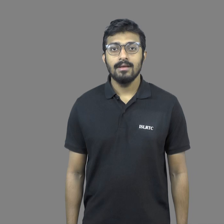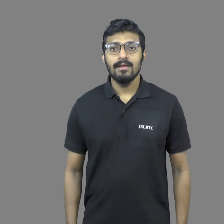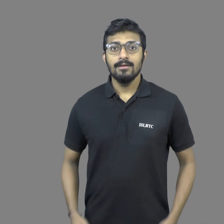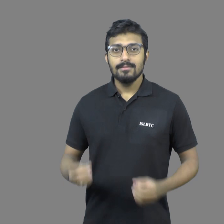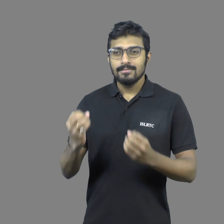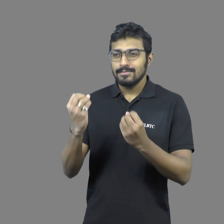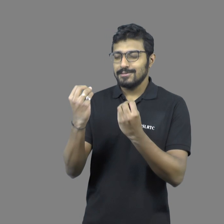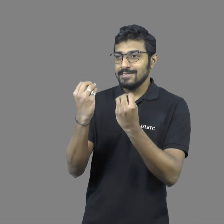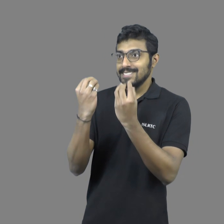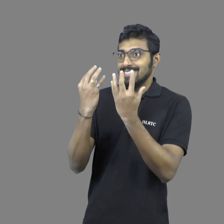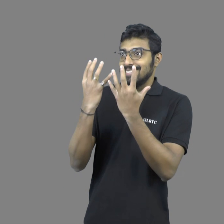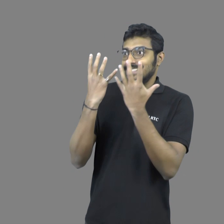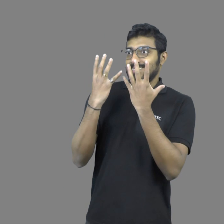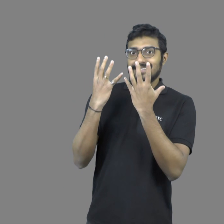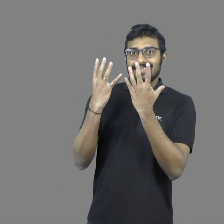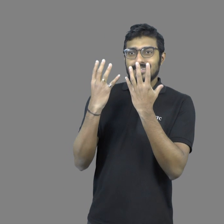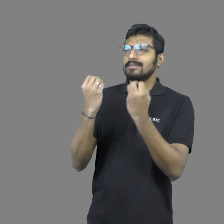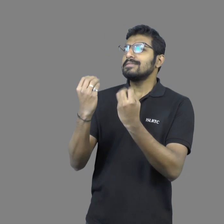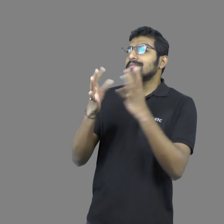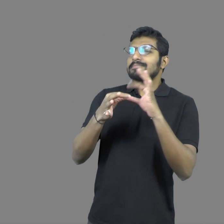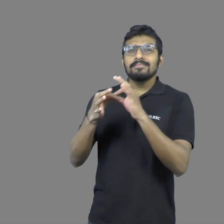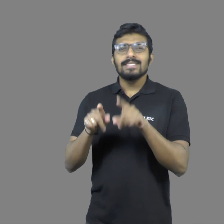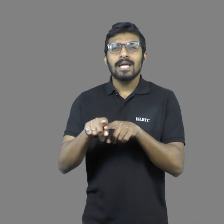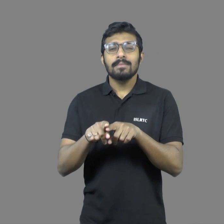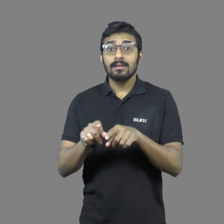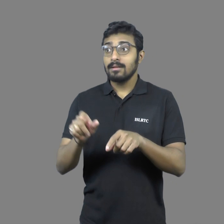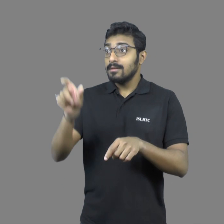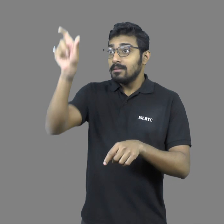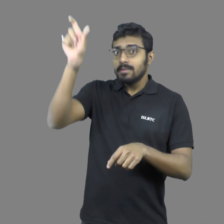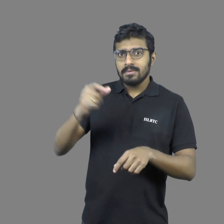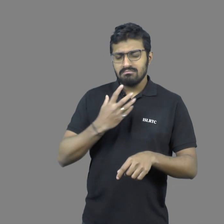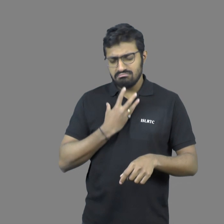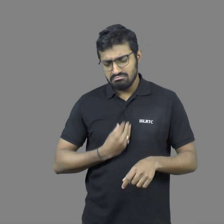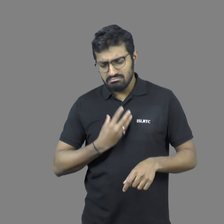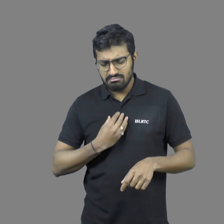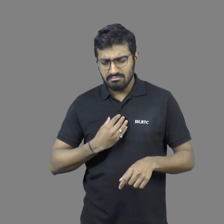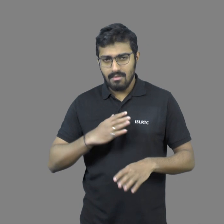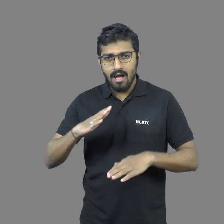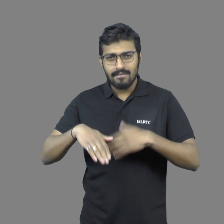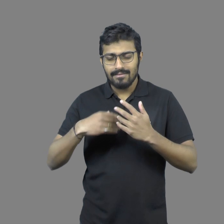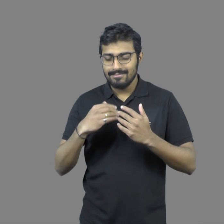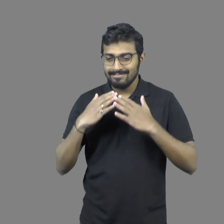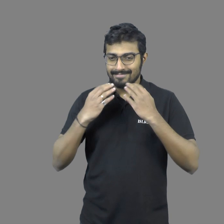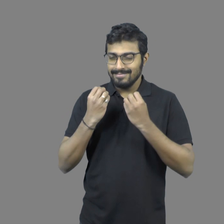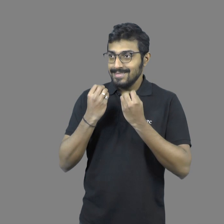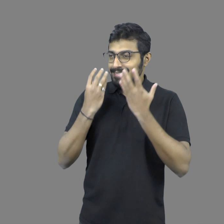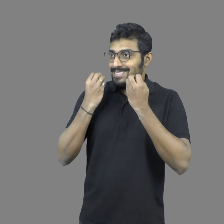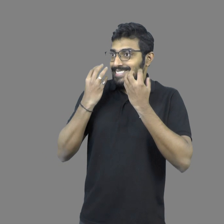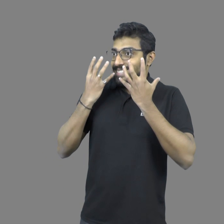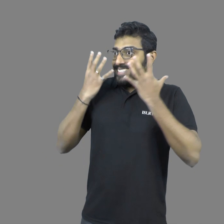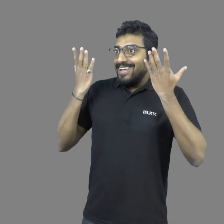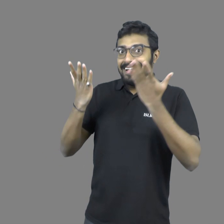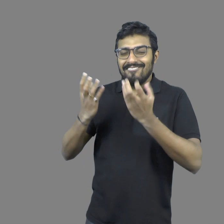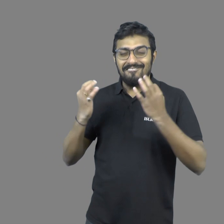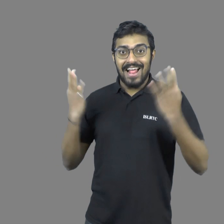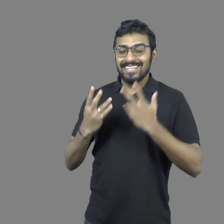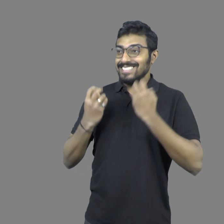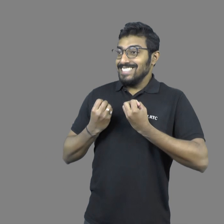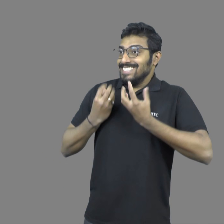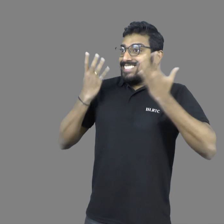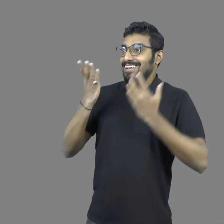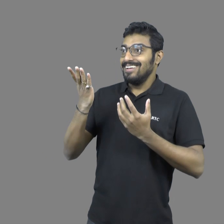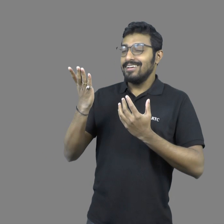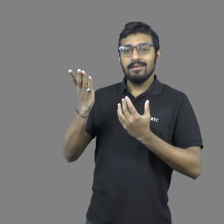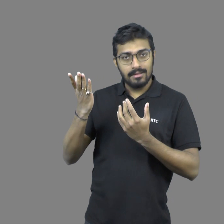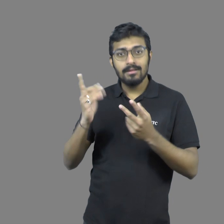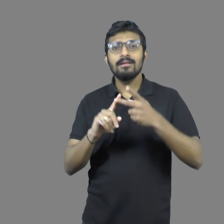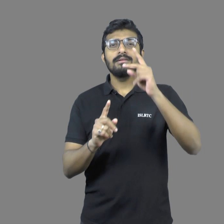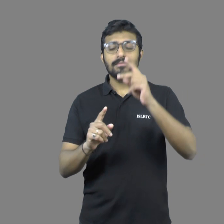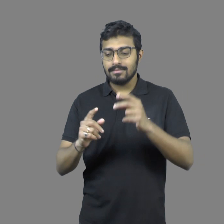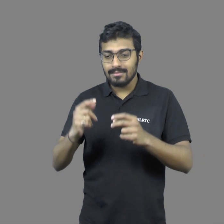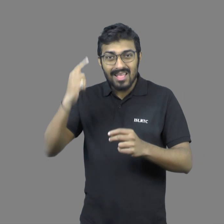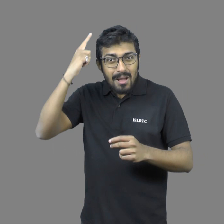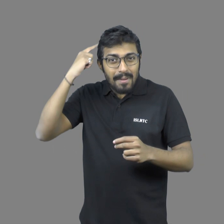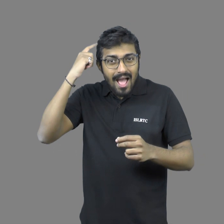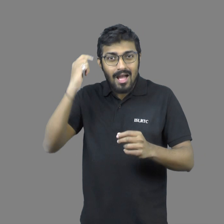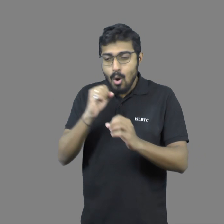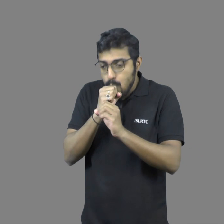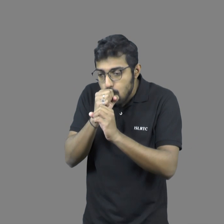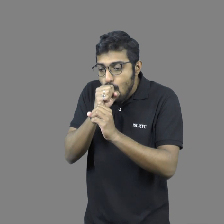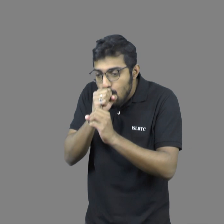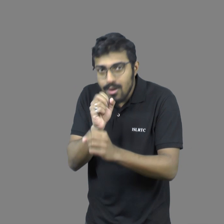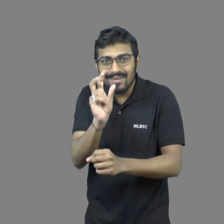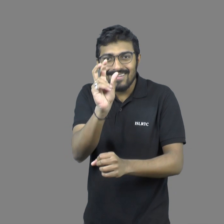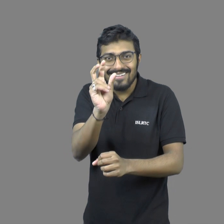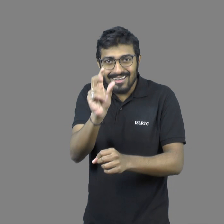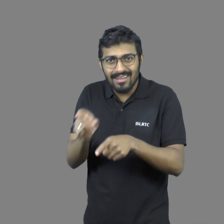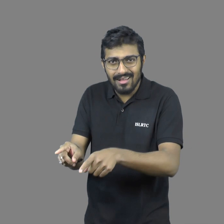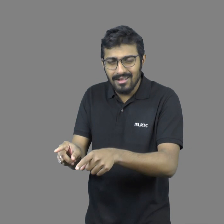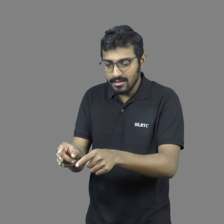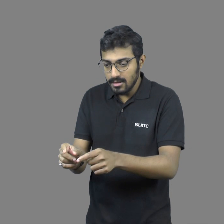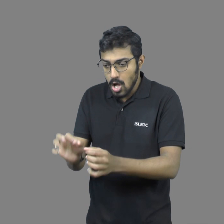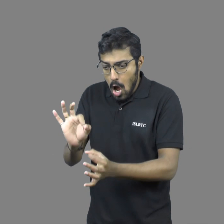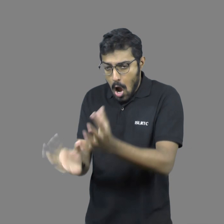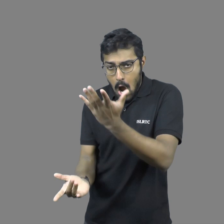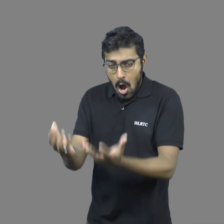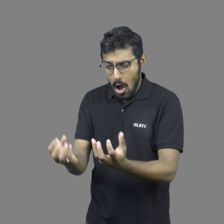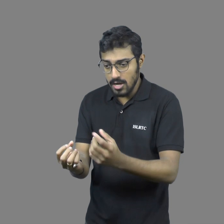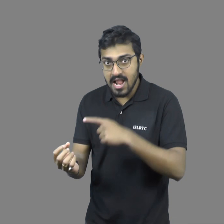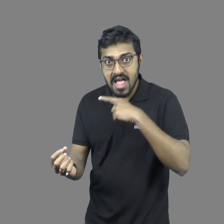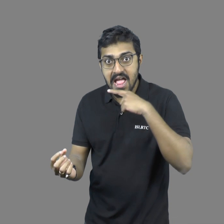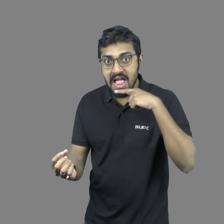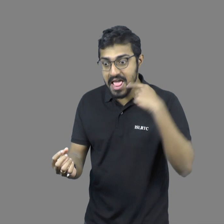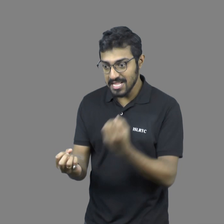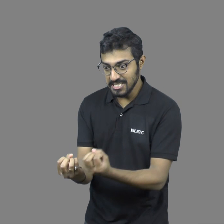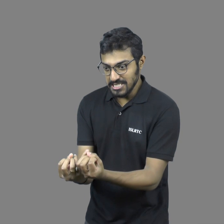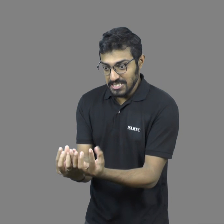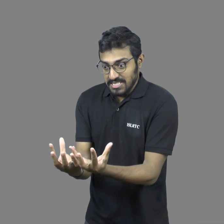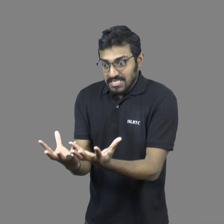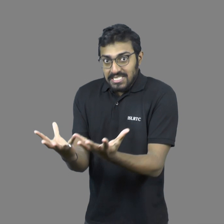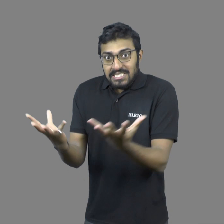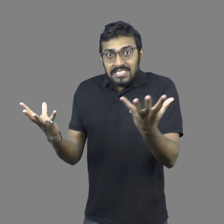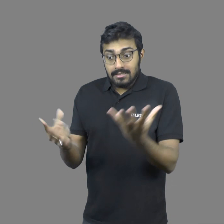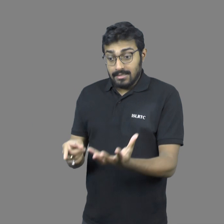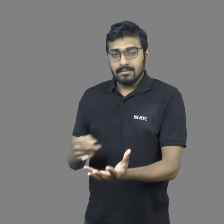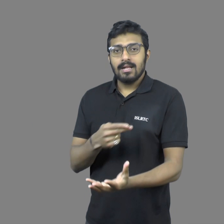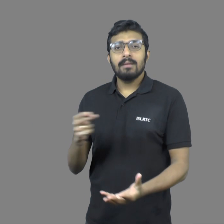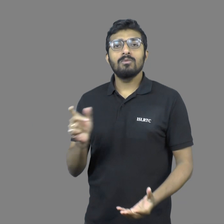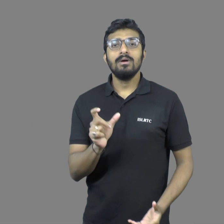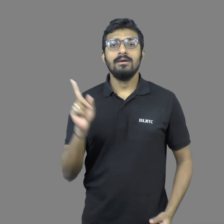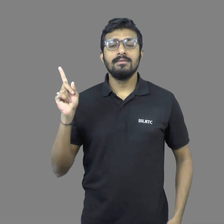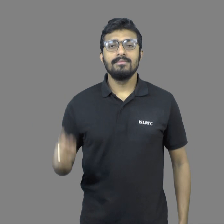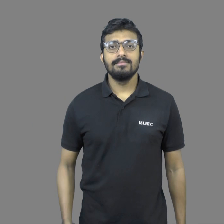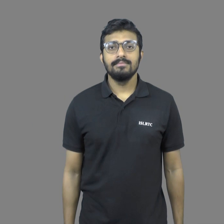Glow